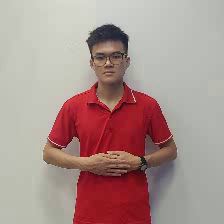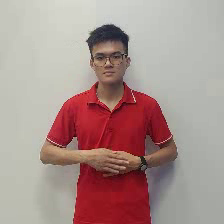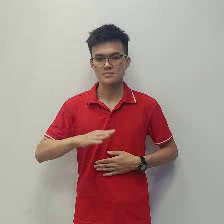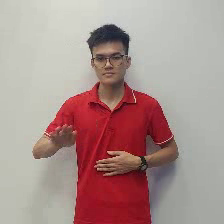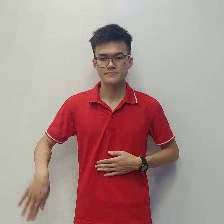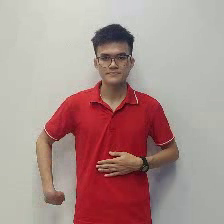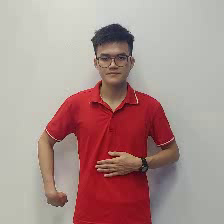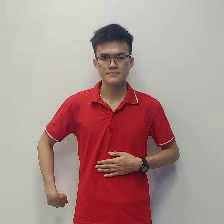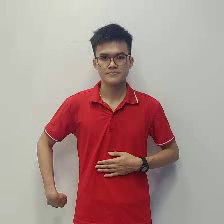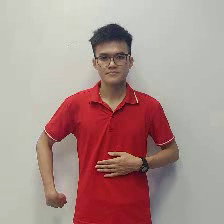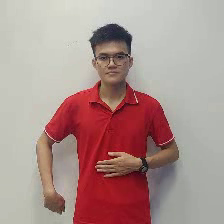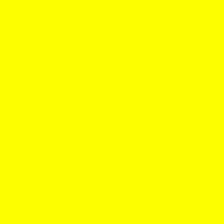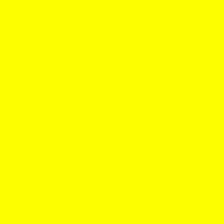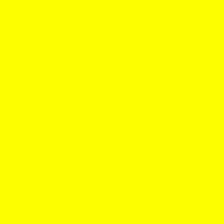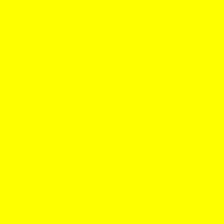Phía sau